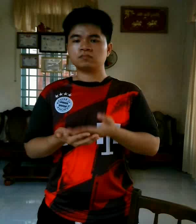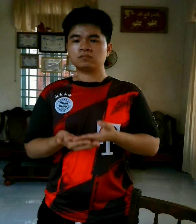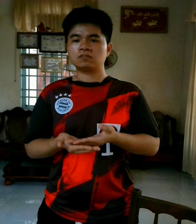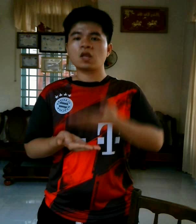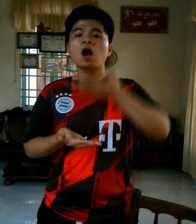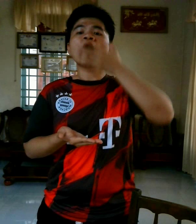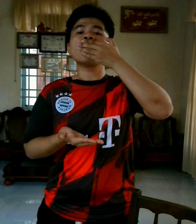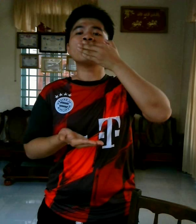sup